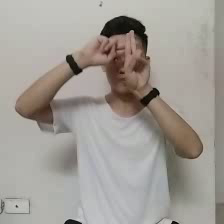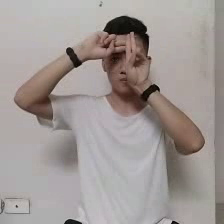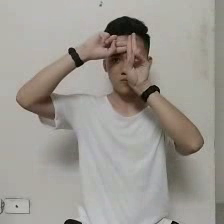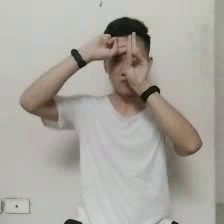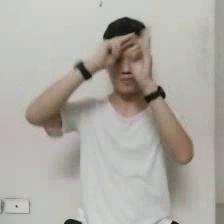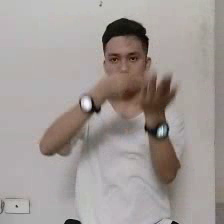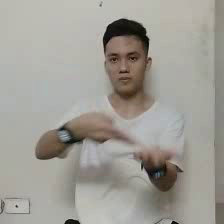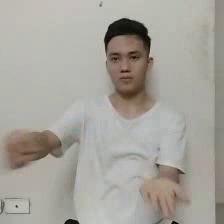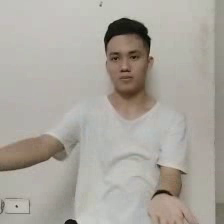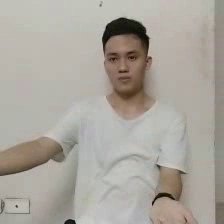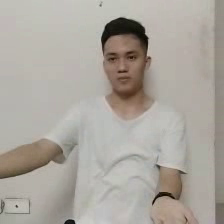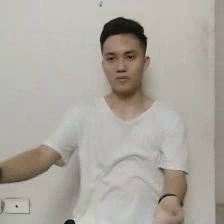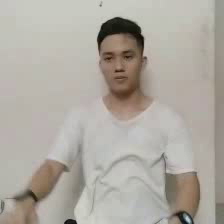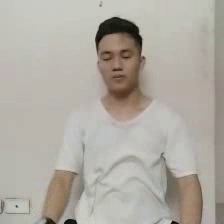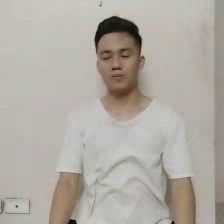Xuất viện